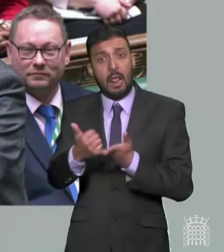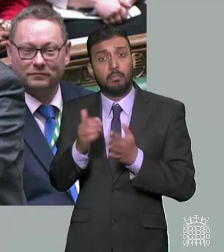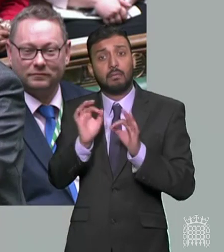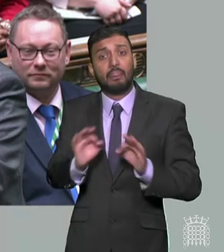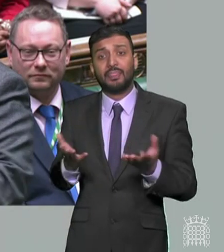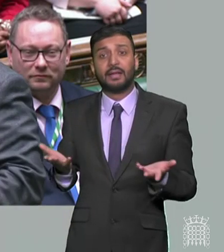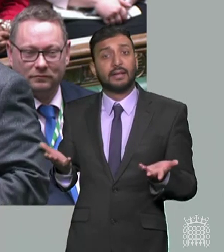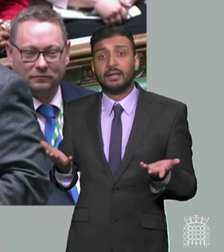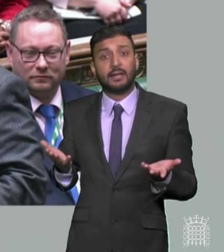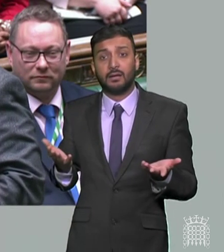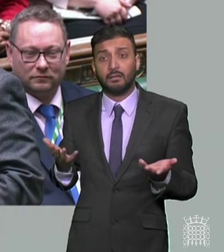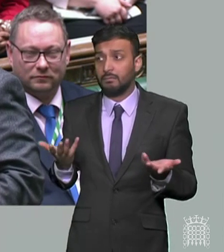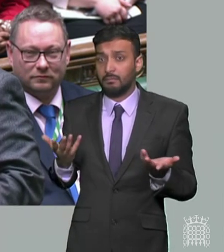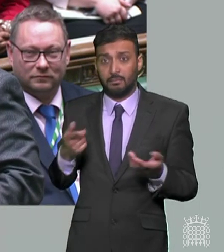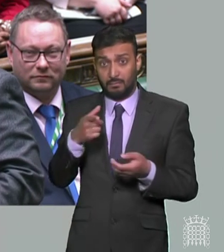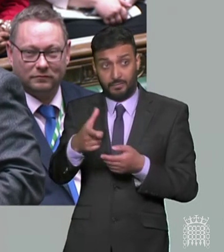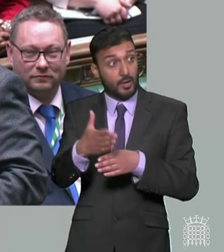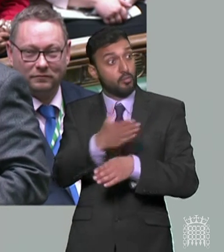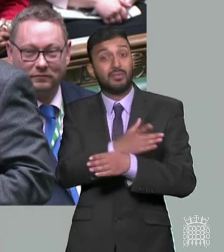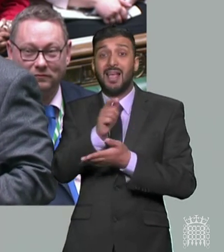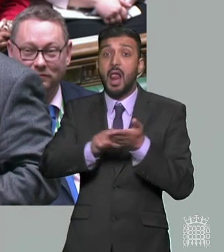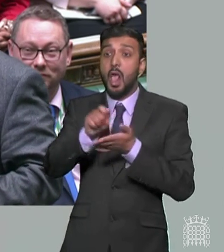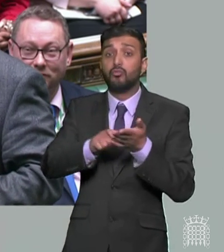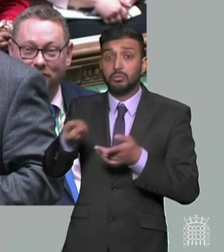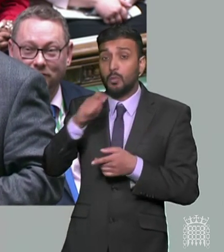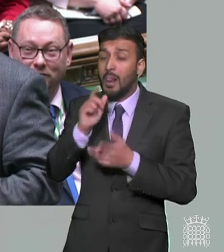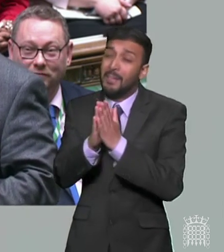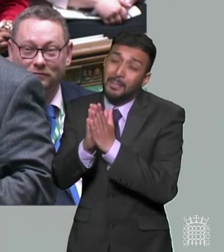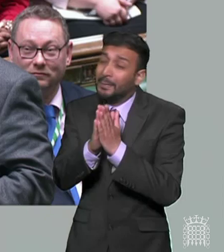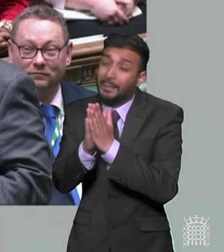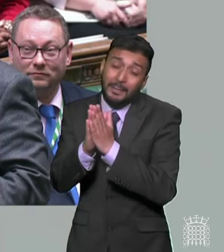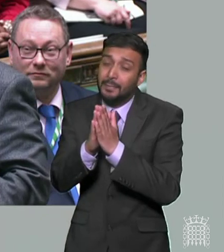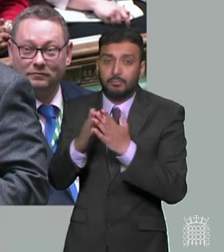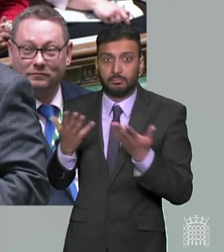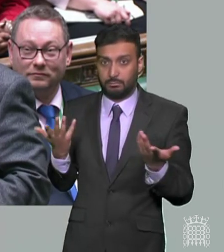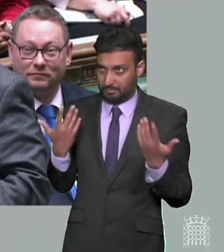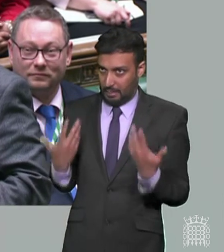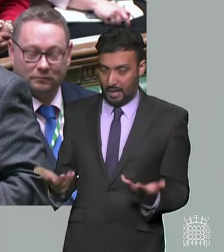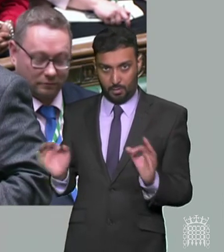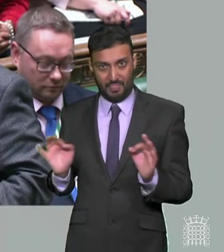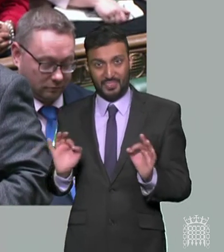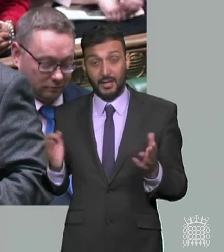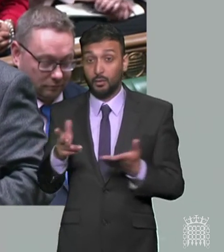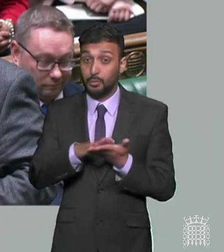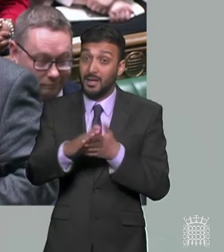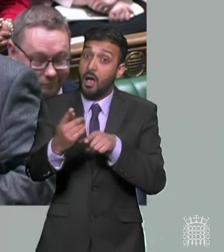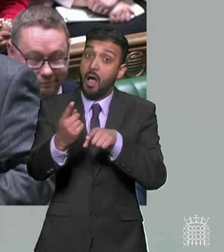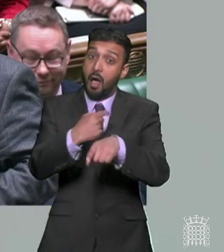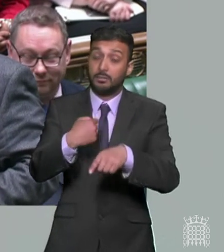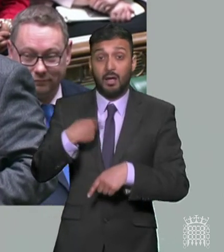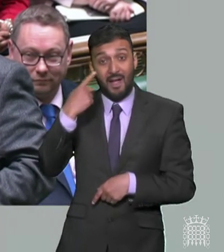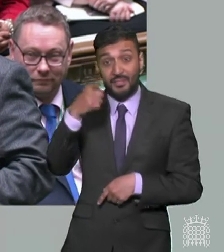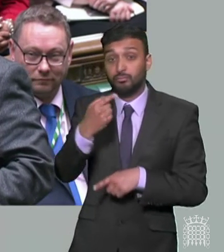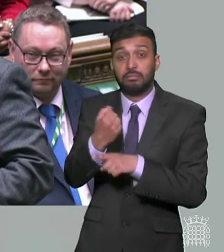We heard plenty of desperate pre-election waffle, but I will take it as a no: there is no support for hard-pressed families.